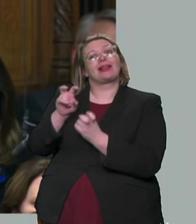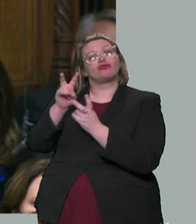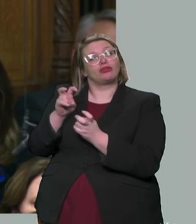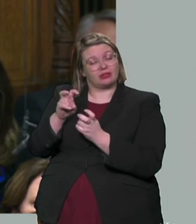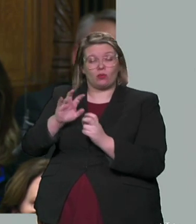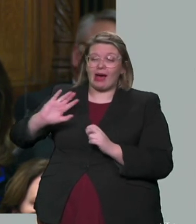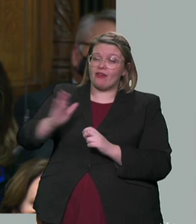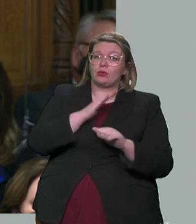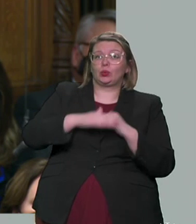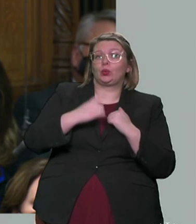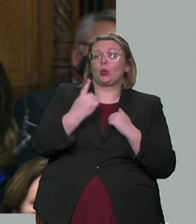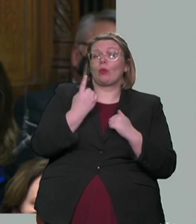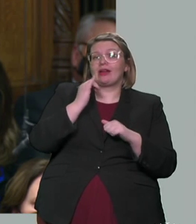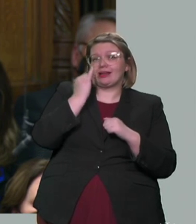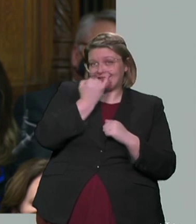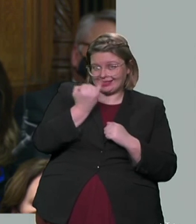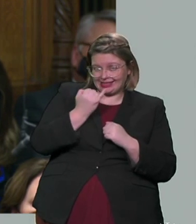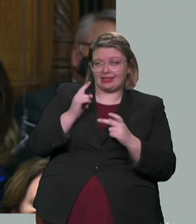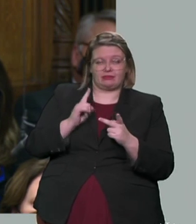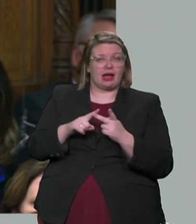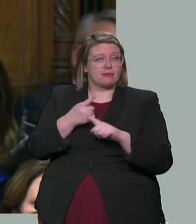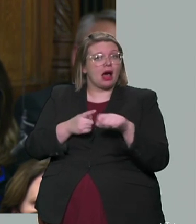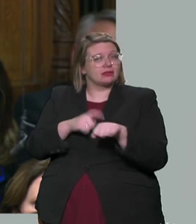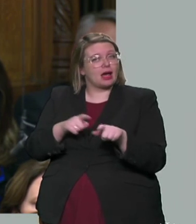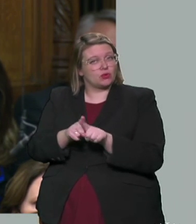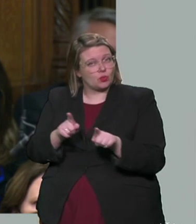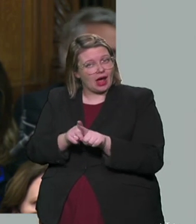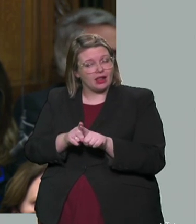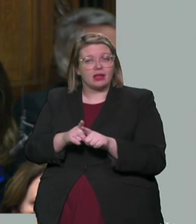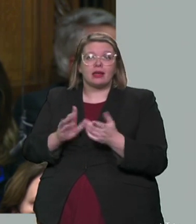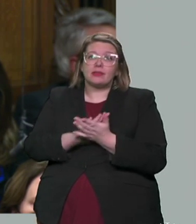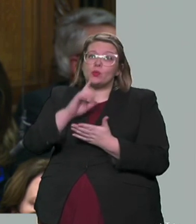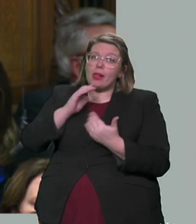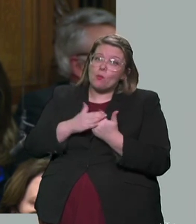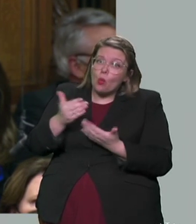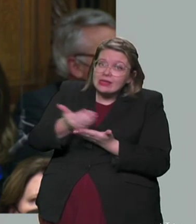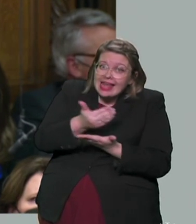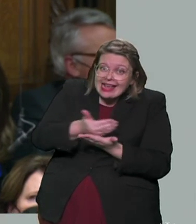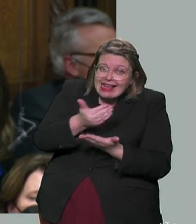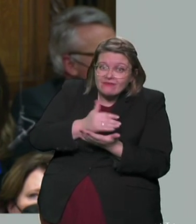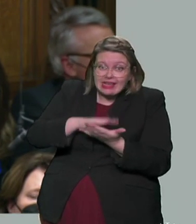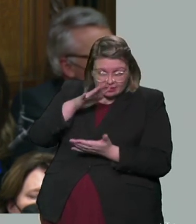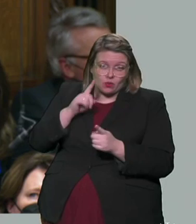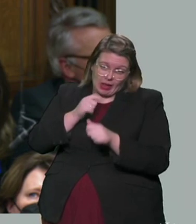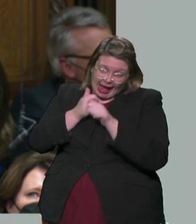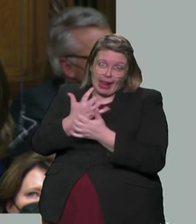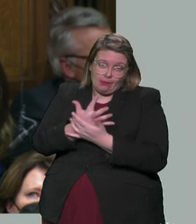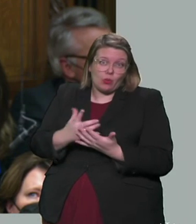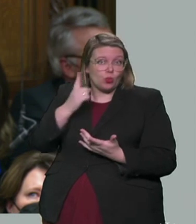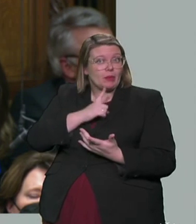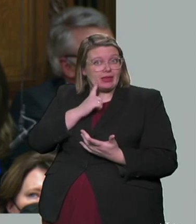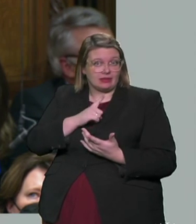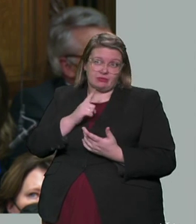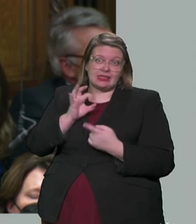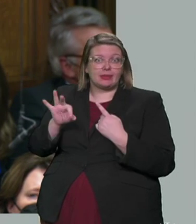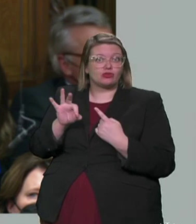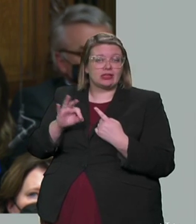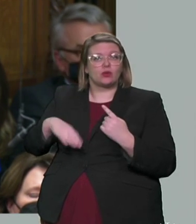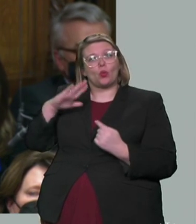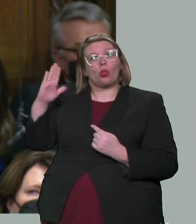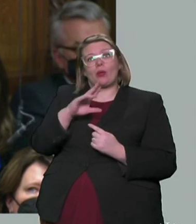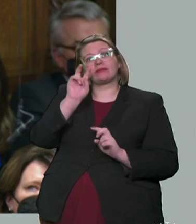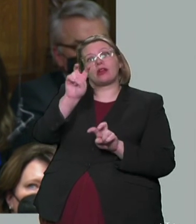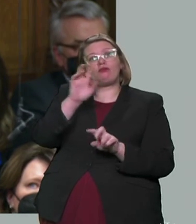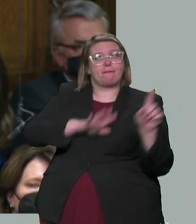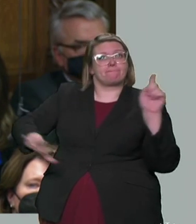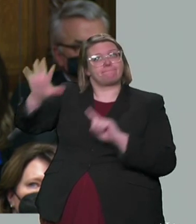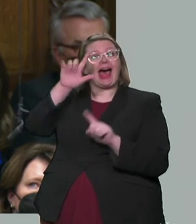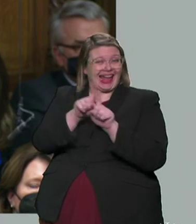That would see trillions of pounds in long-term savings levelling up the retirements of workers, especially women, in the towns and villages of North West Durham and across the country.